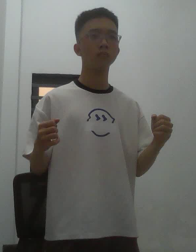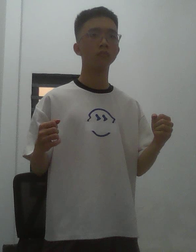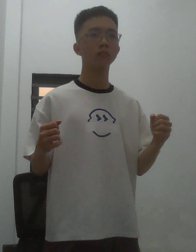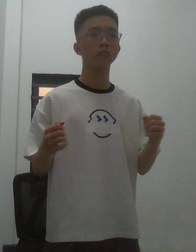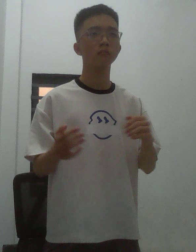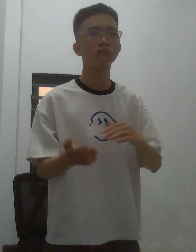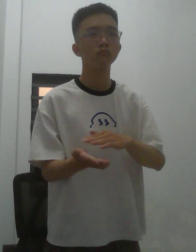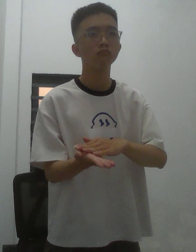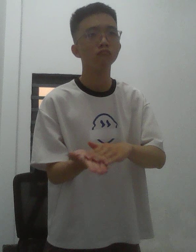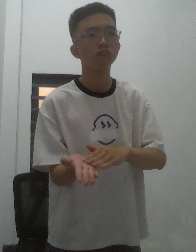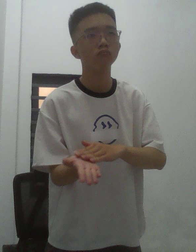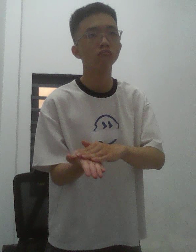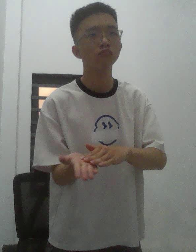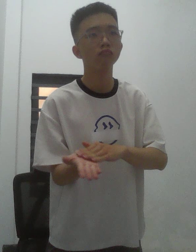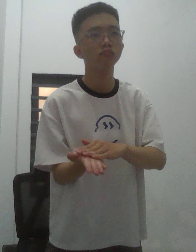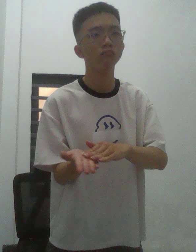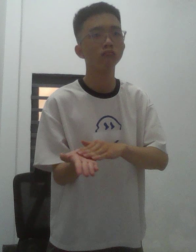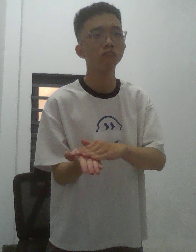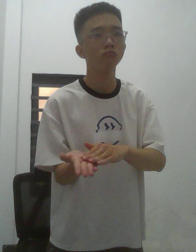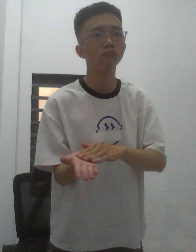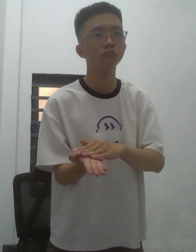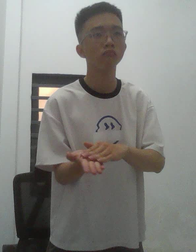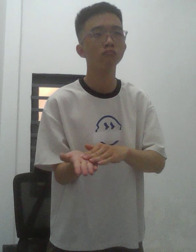xin loi